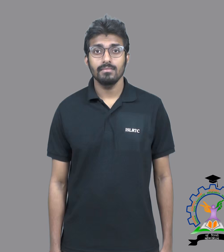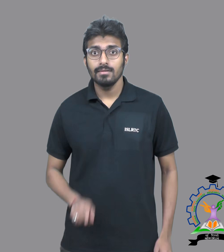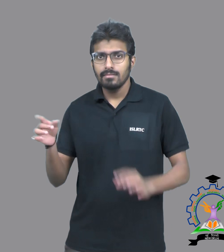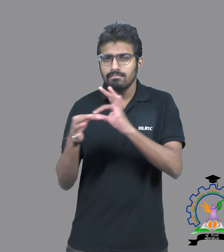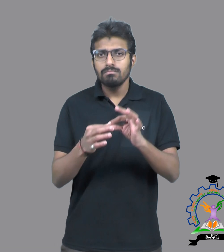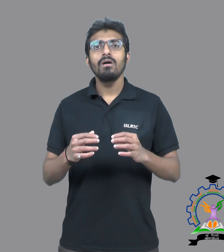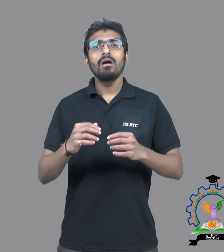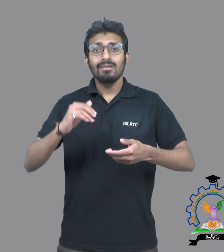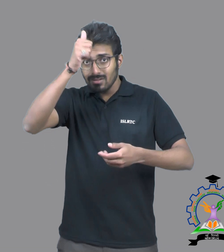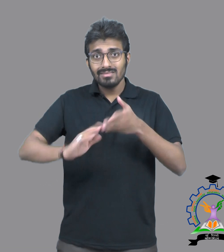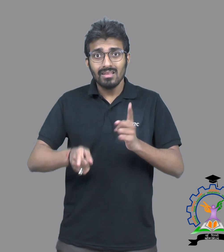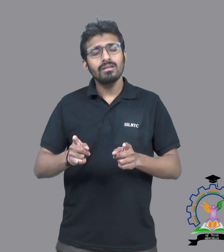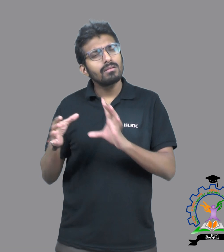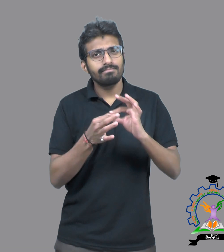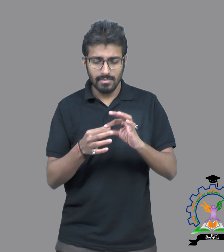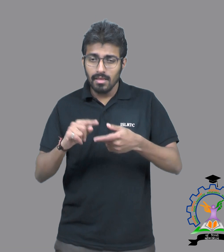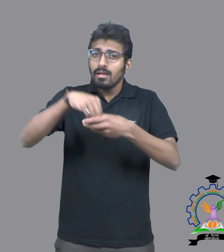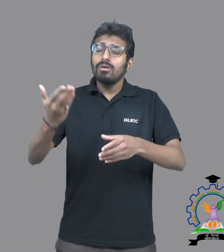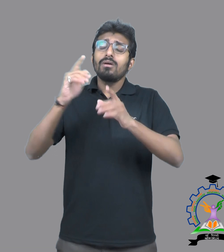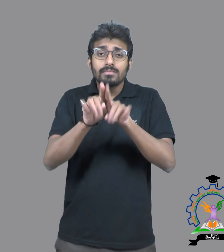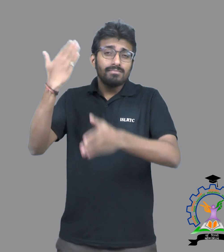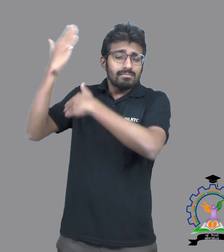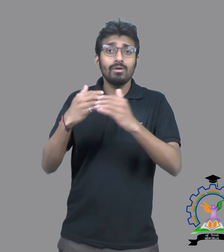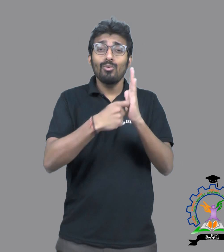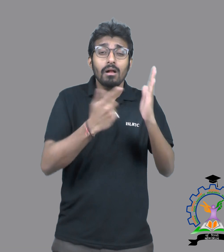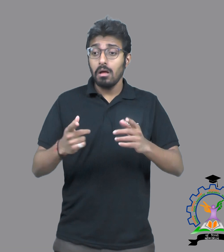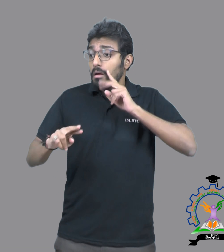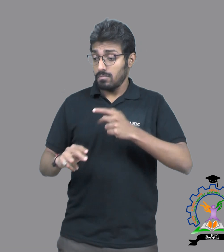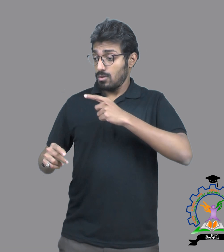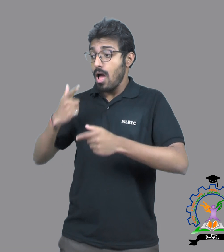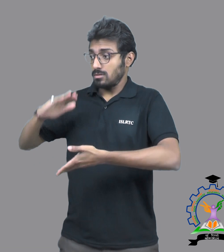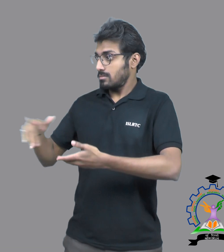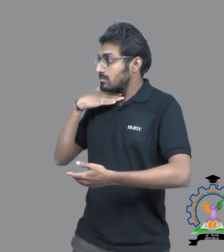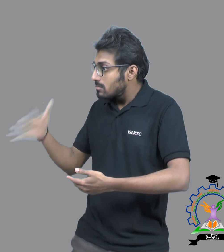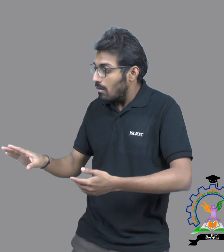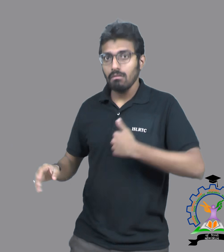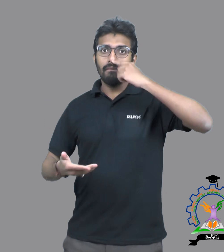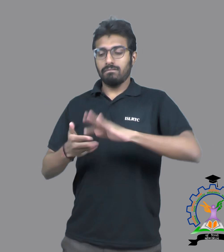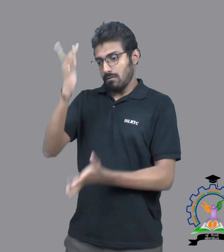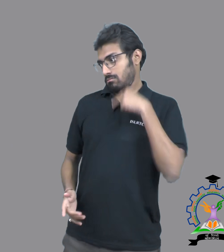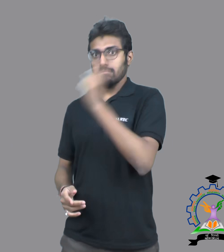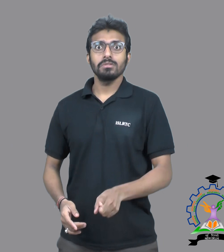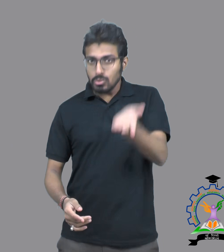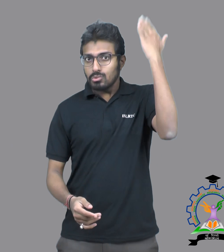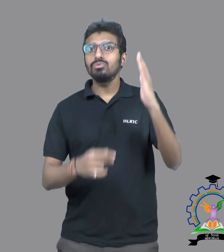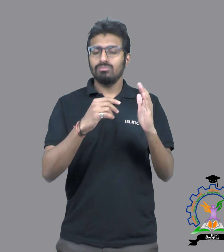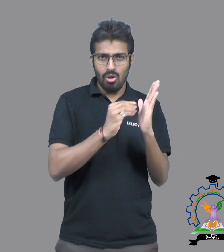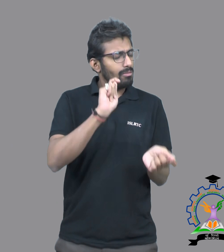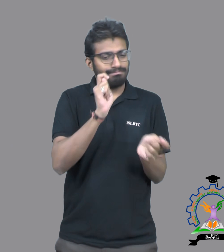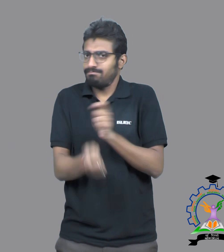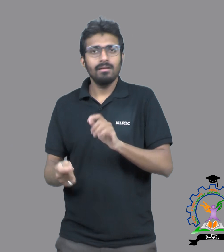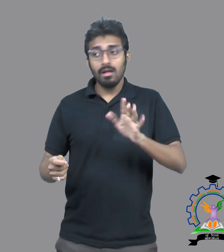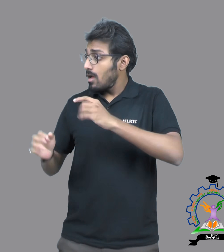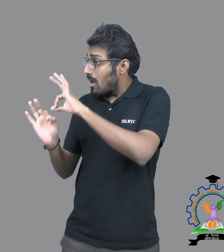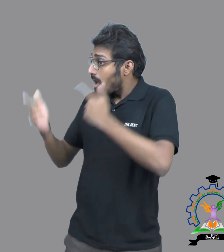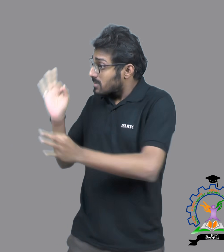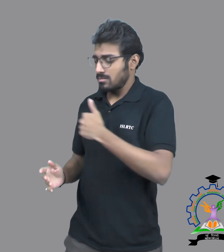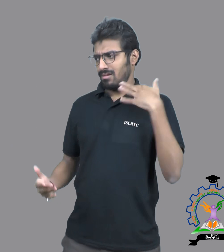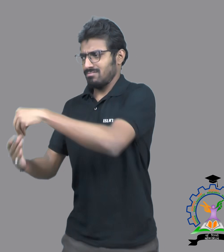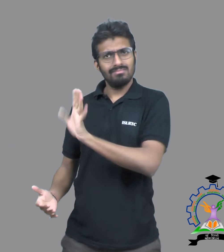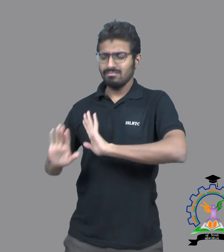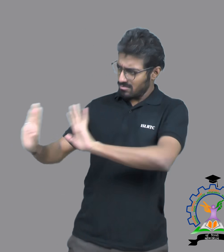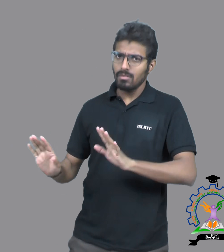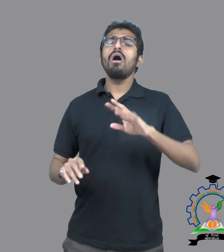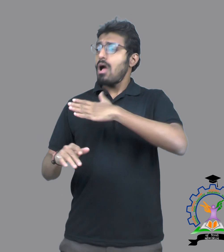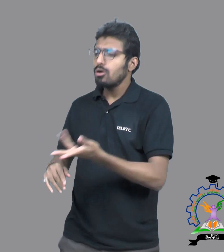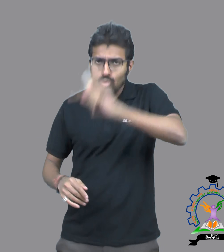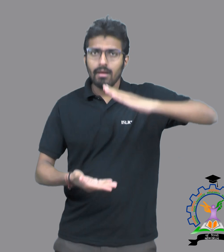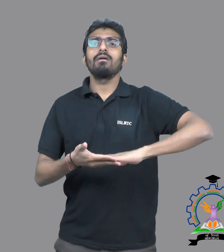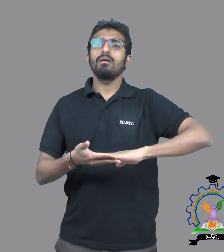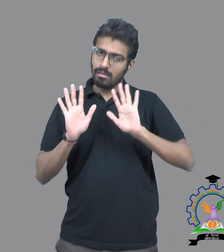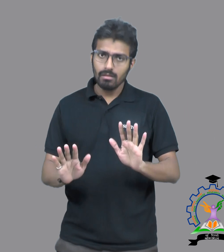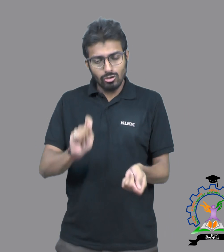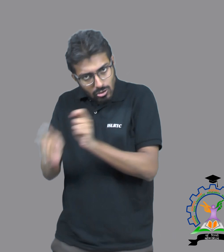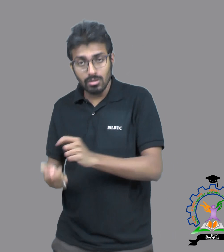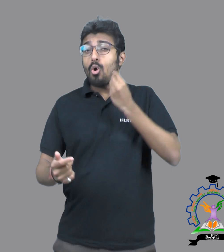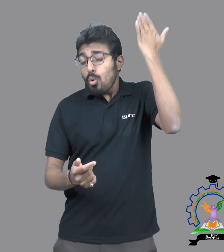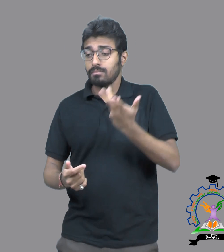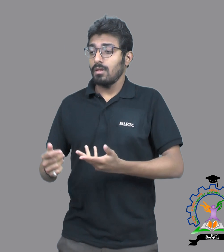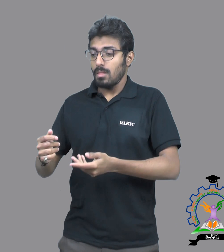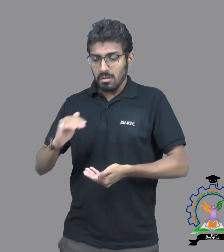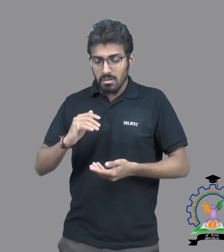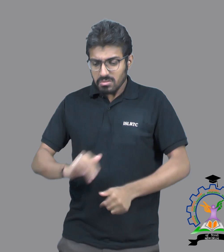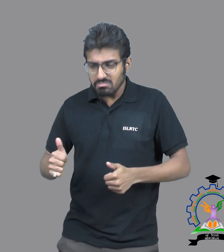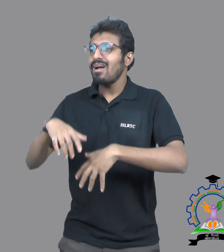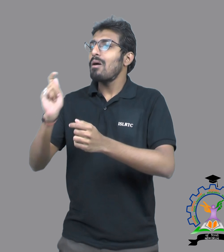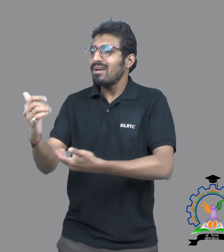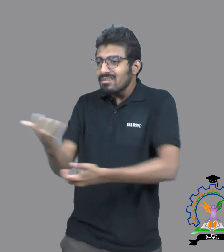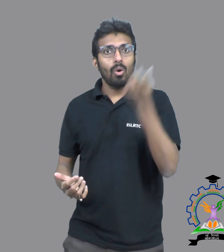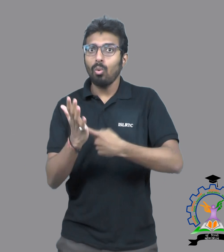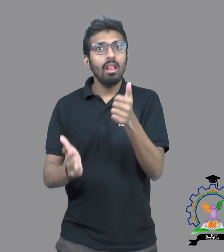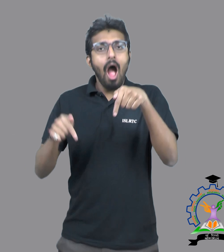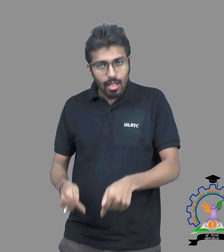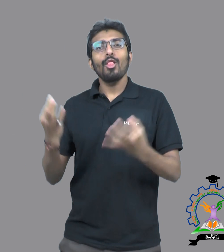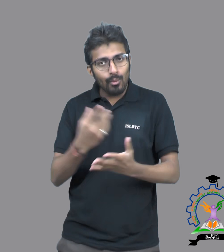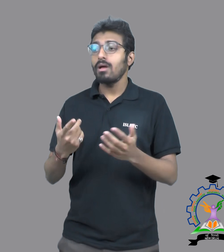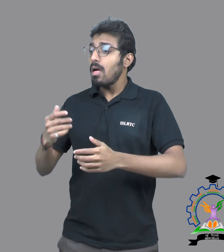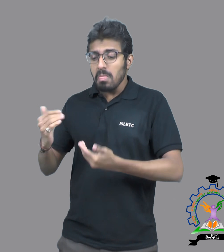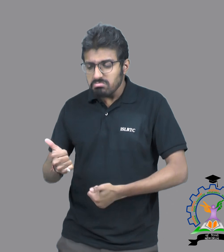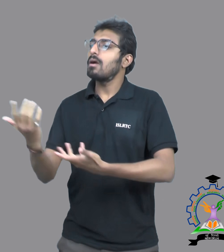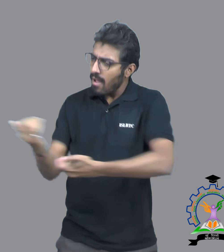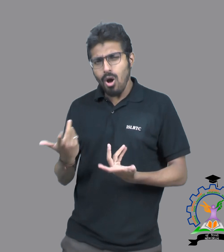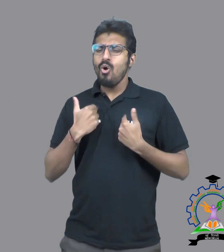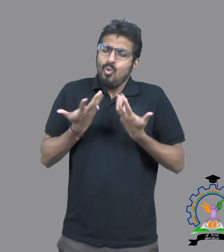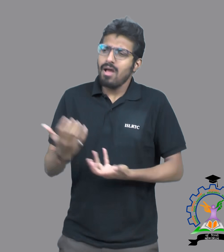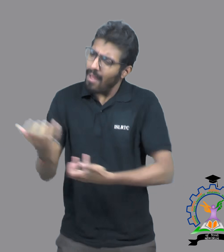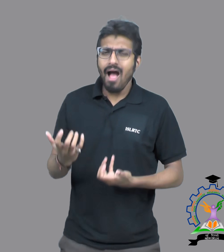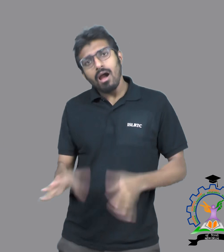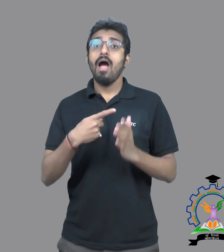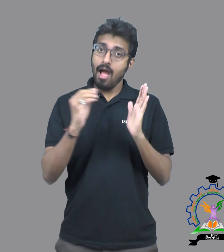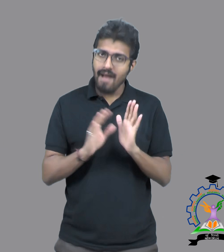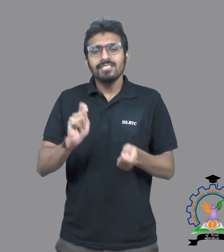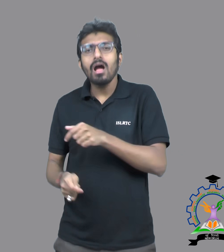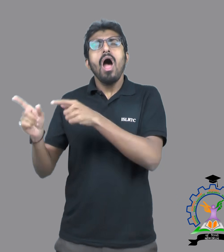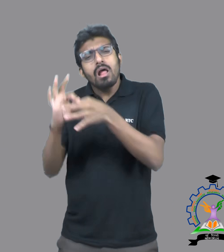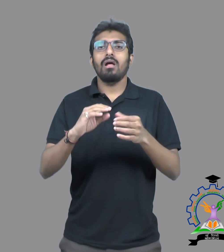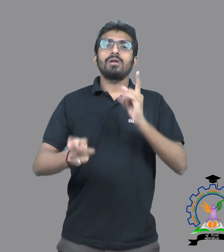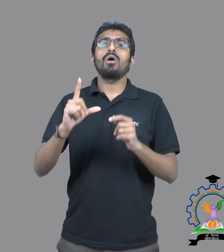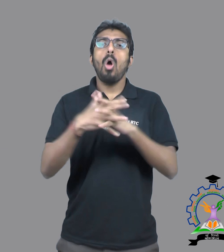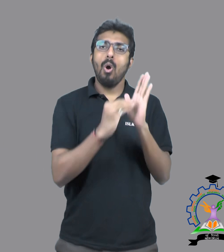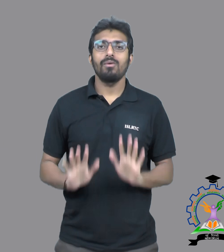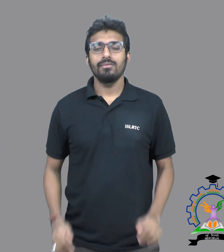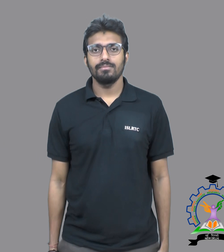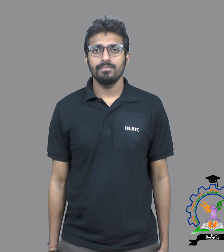Hindu Law